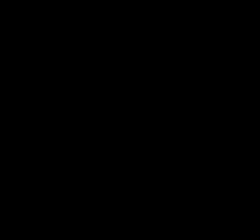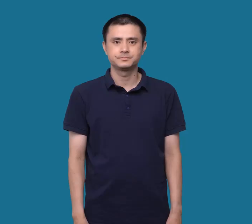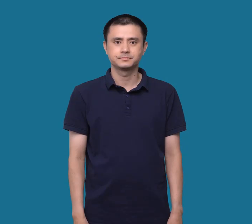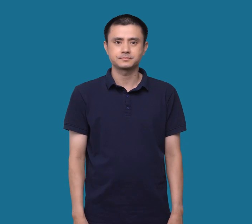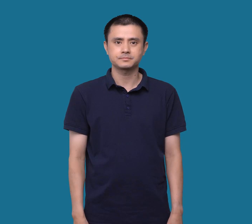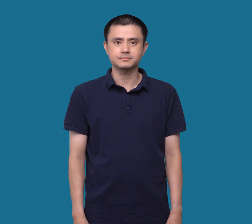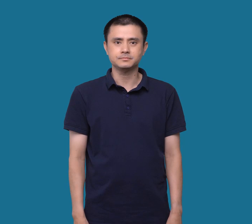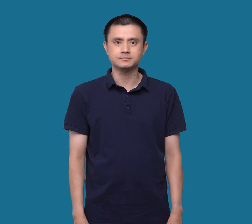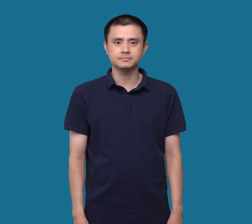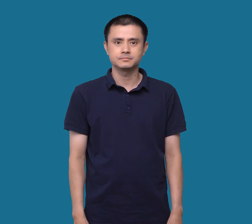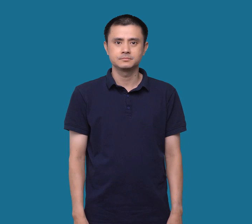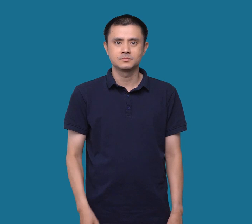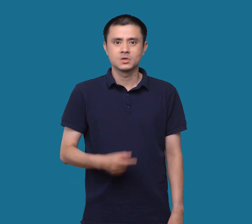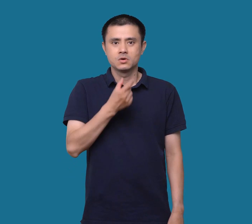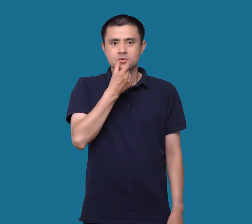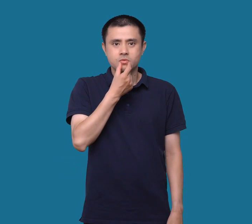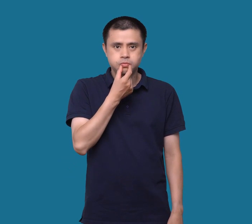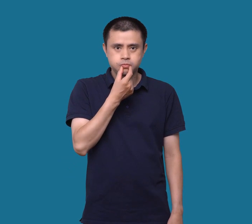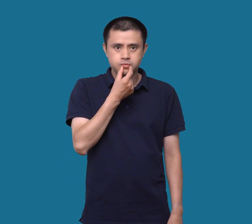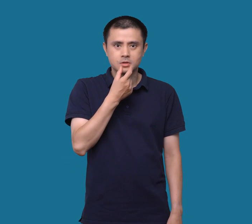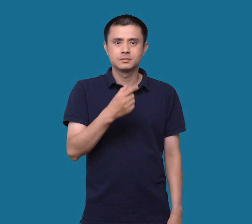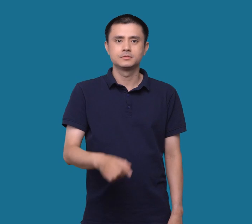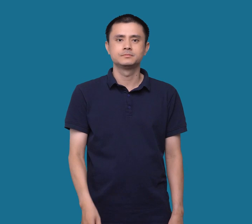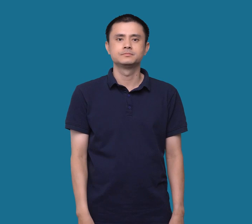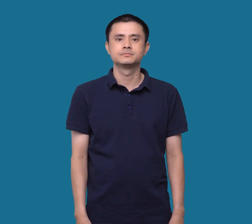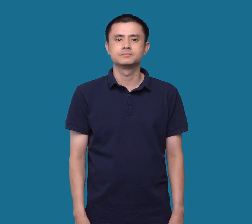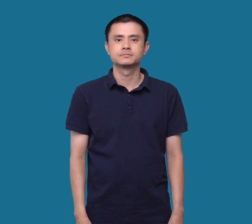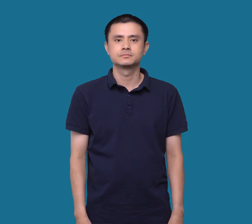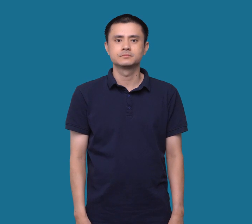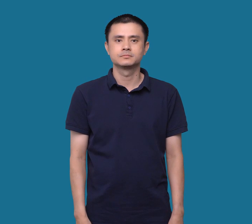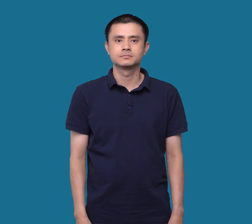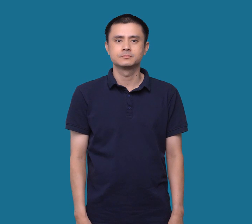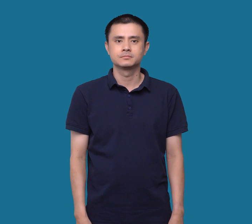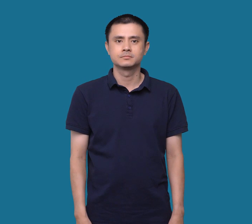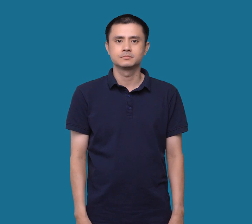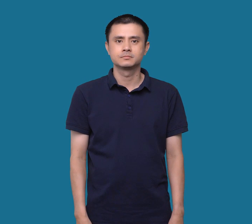trọng tài